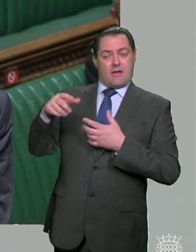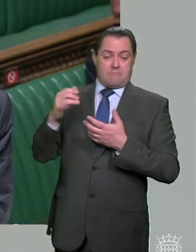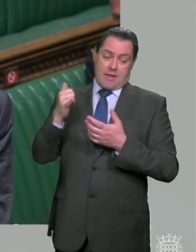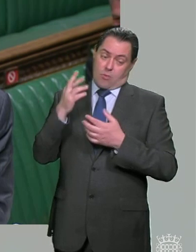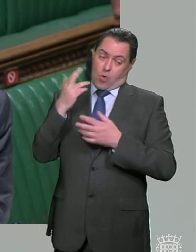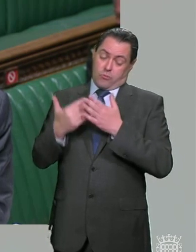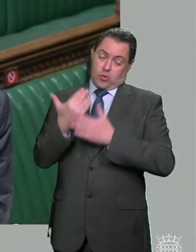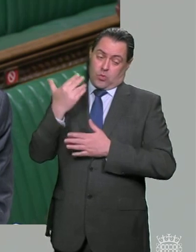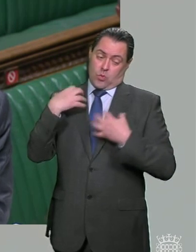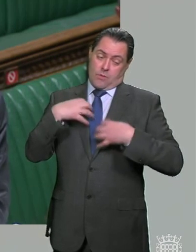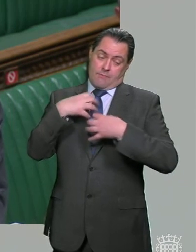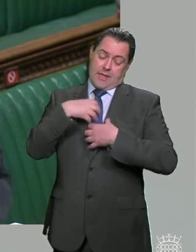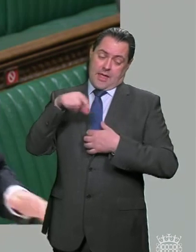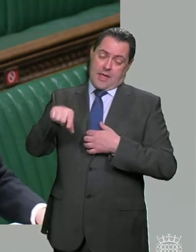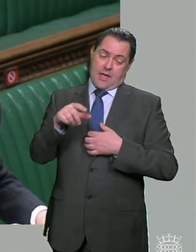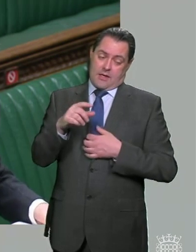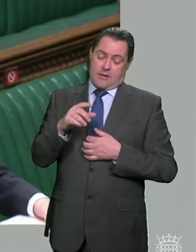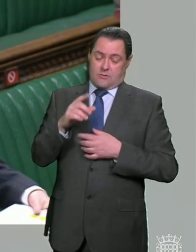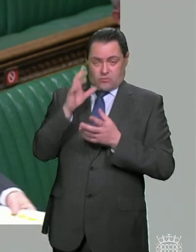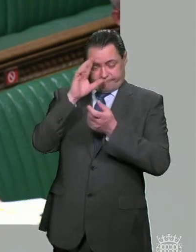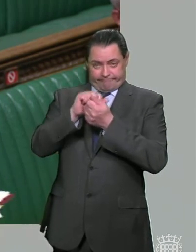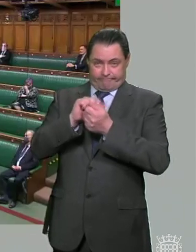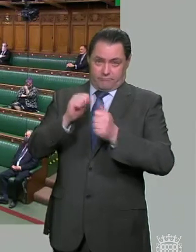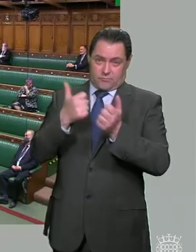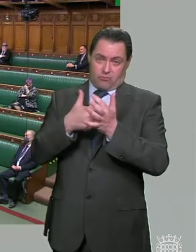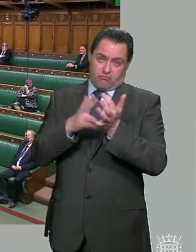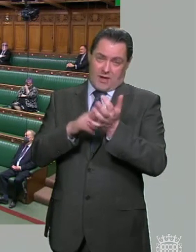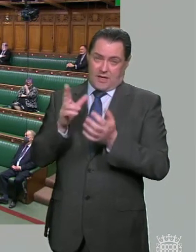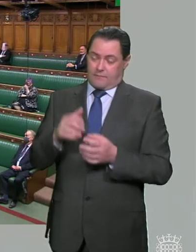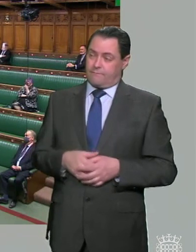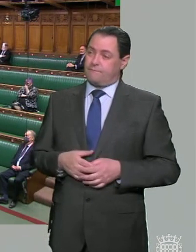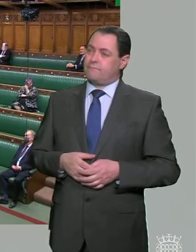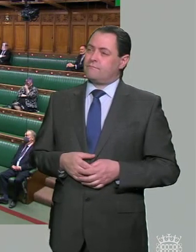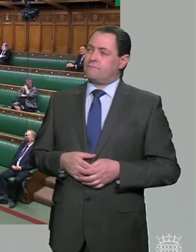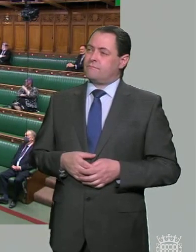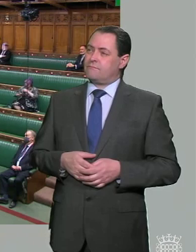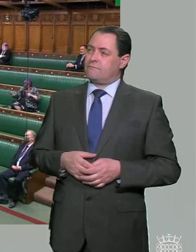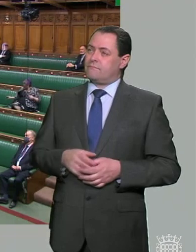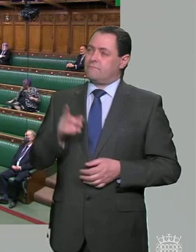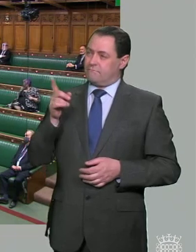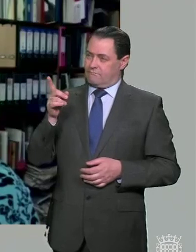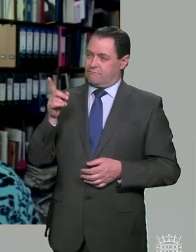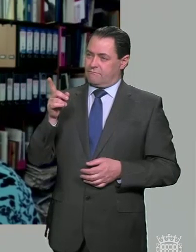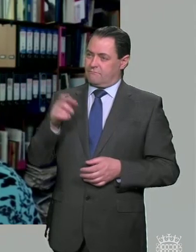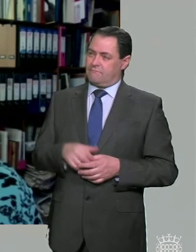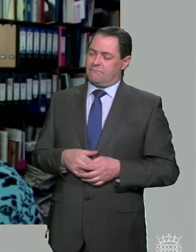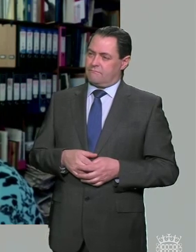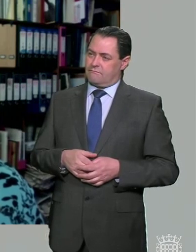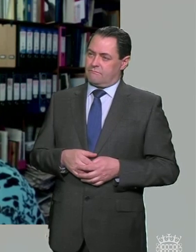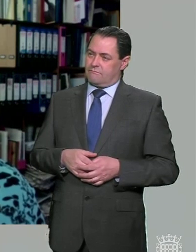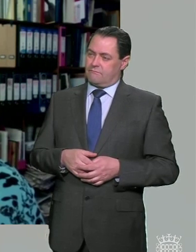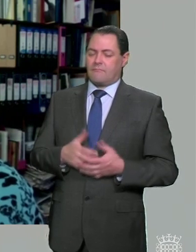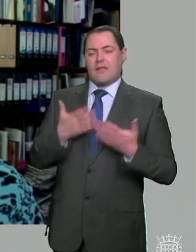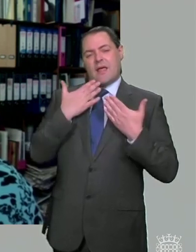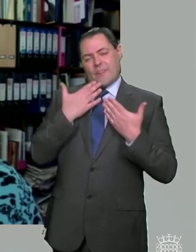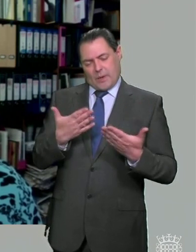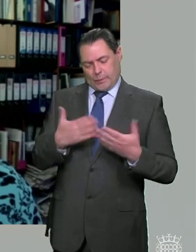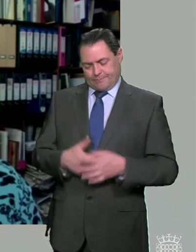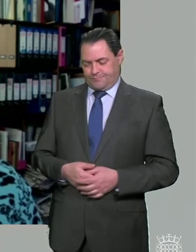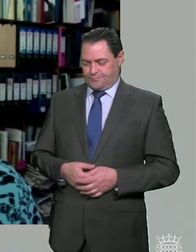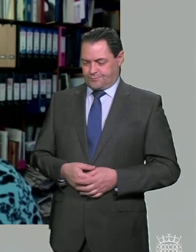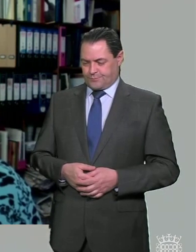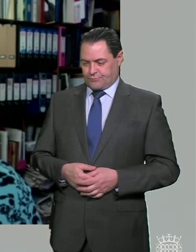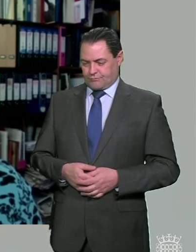I think he has to appeal to the current Mayor of London, although let us hope that there is a new one to do justice to the memory of Ronald Reagan.